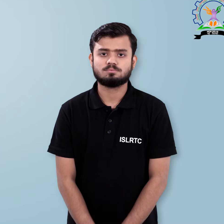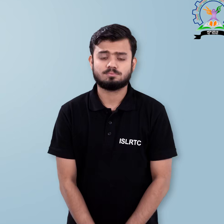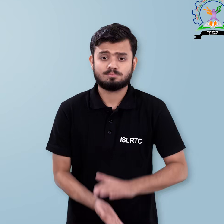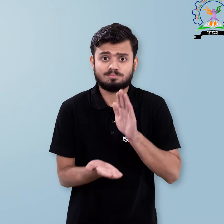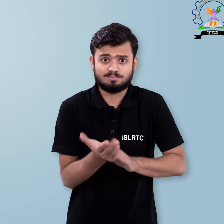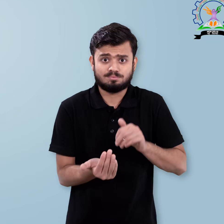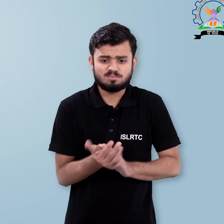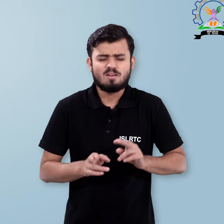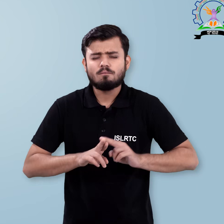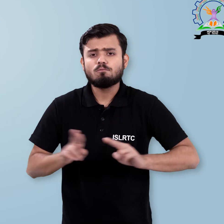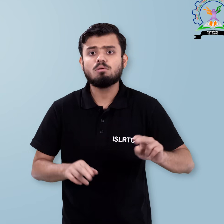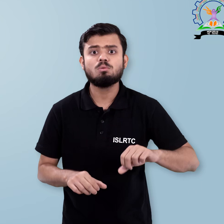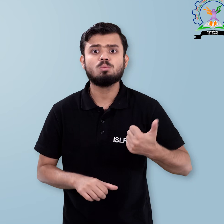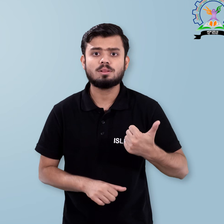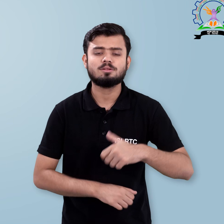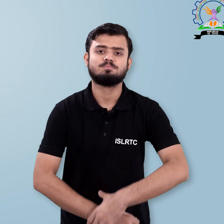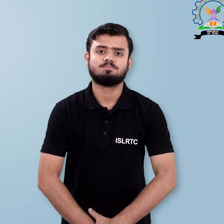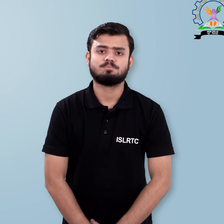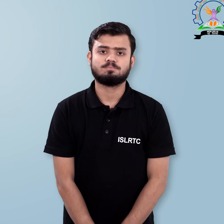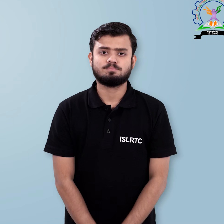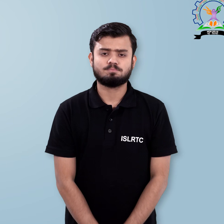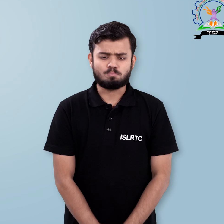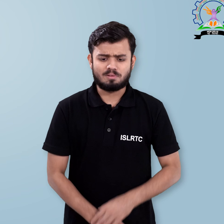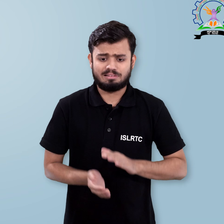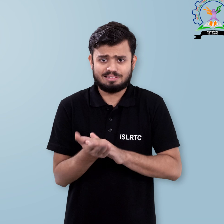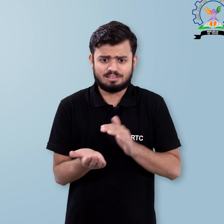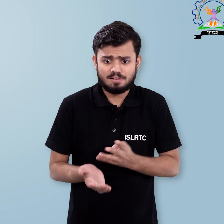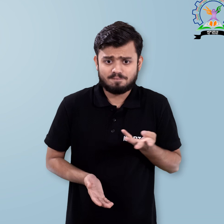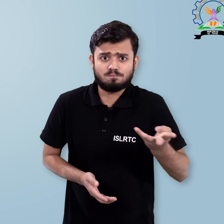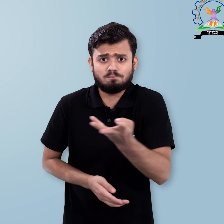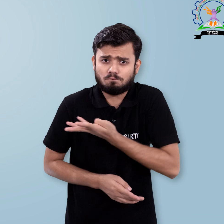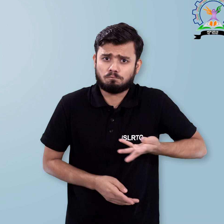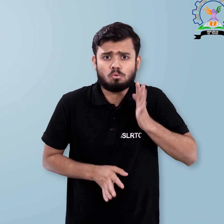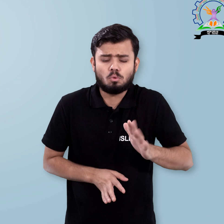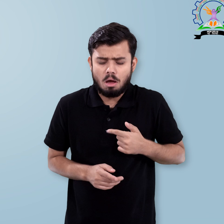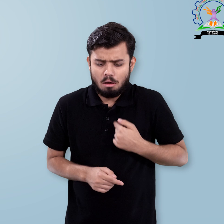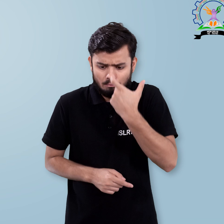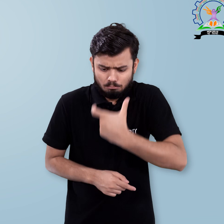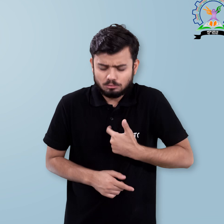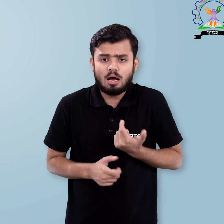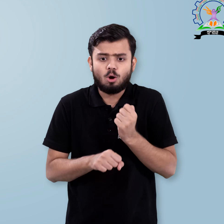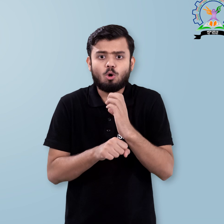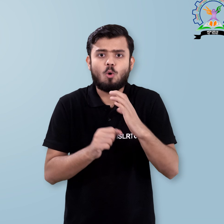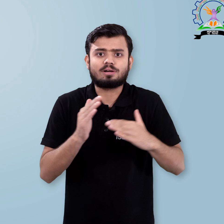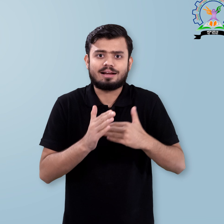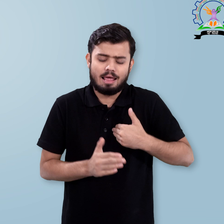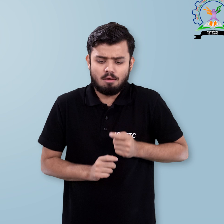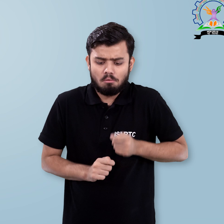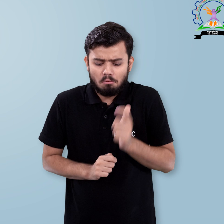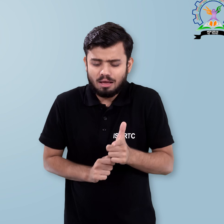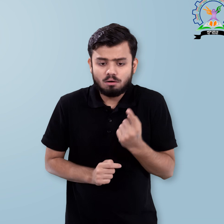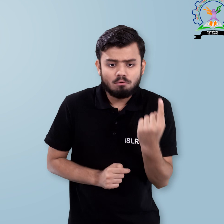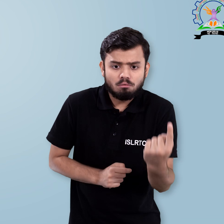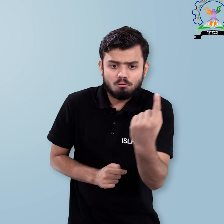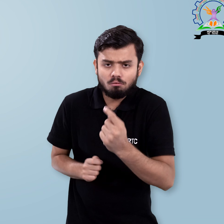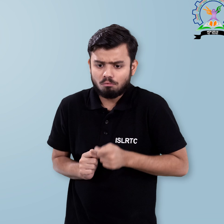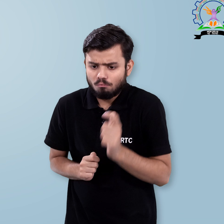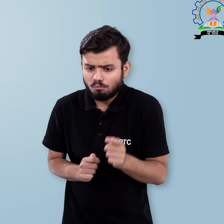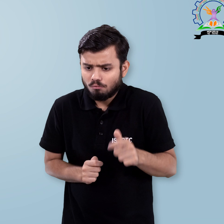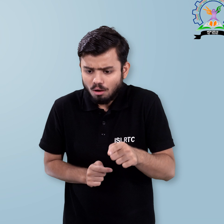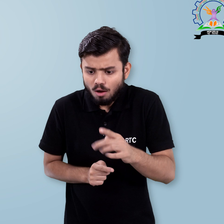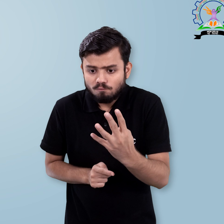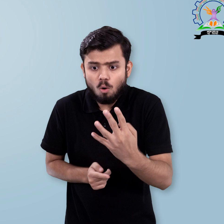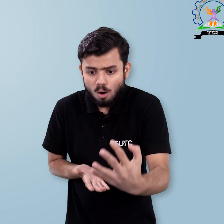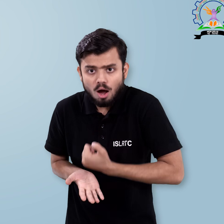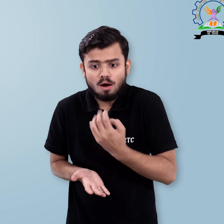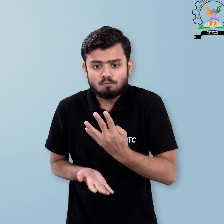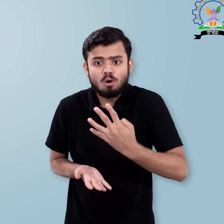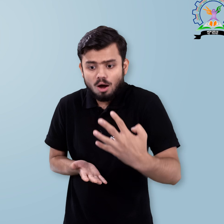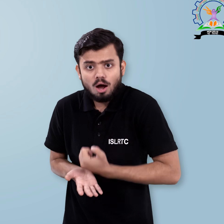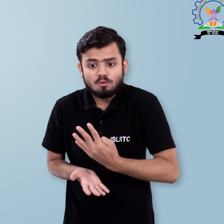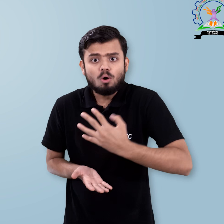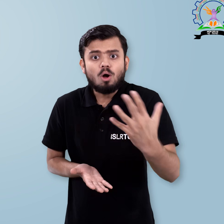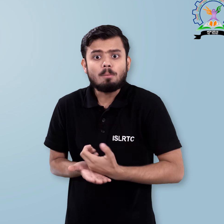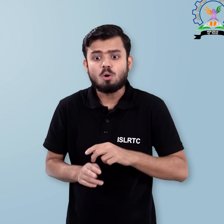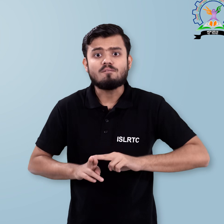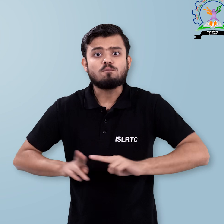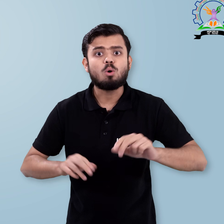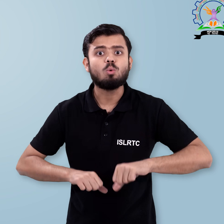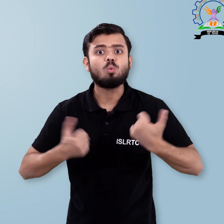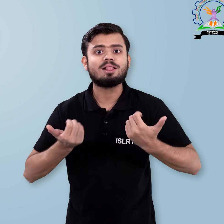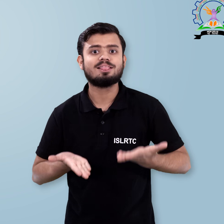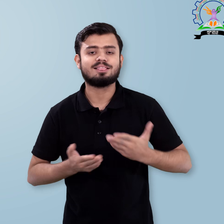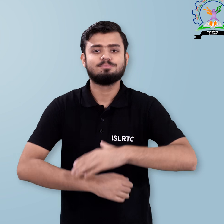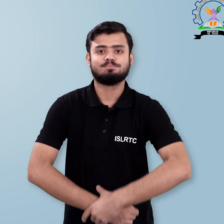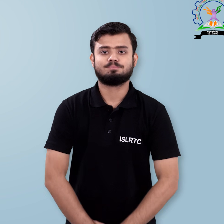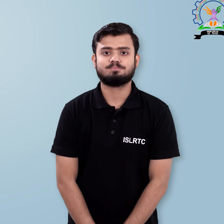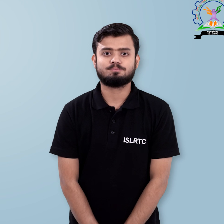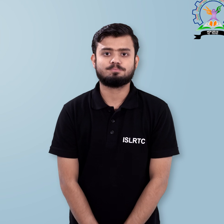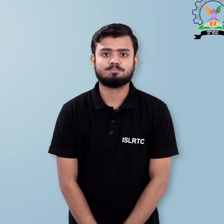Grand Slam